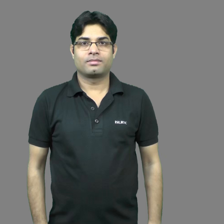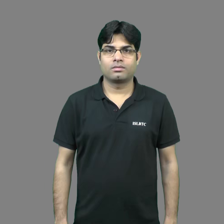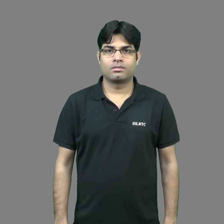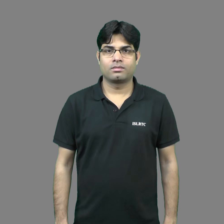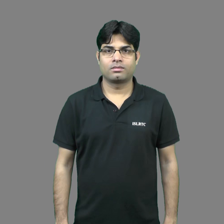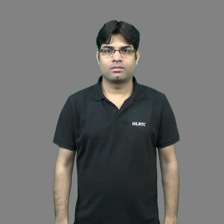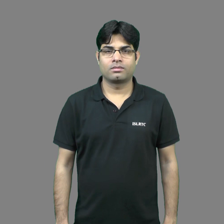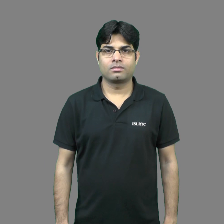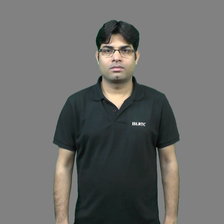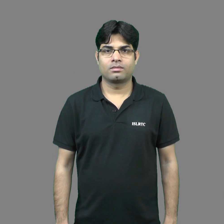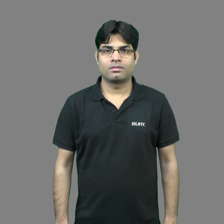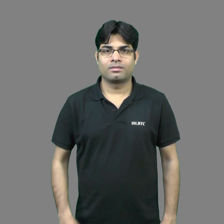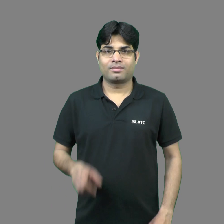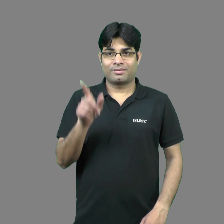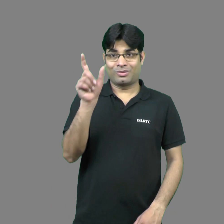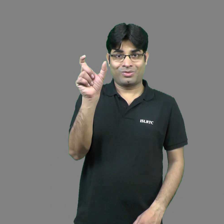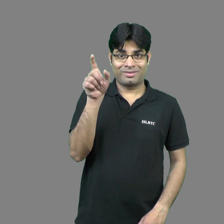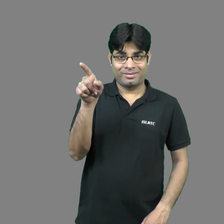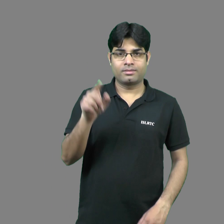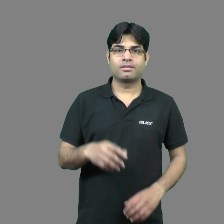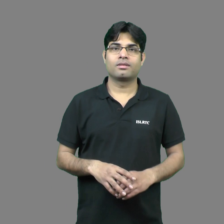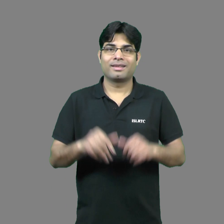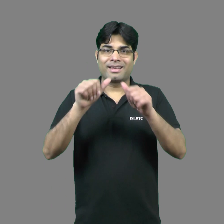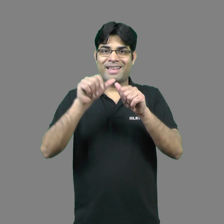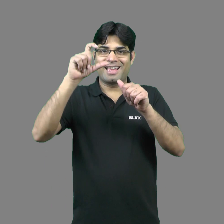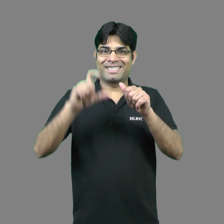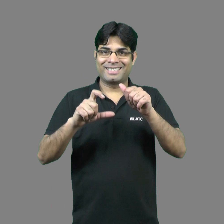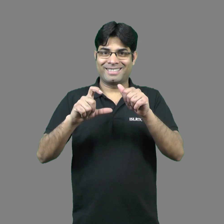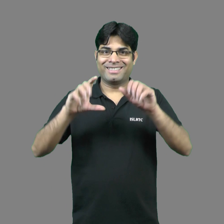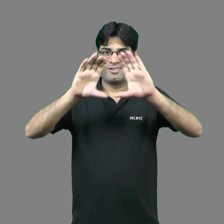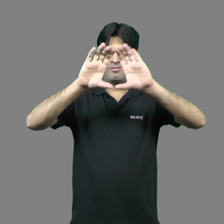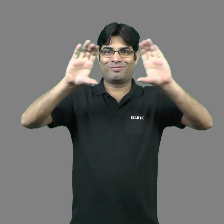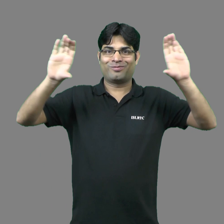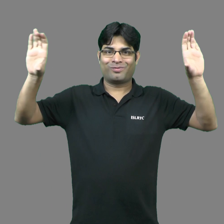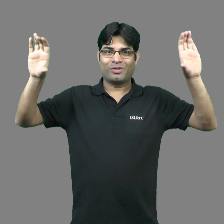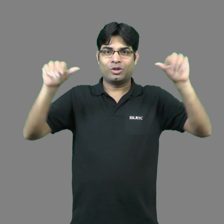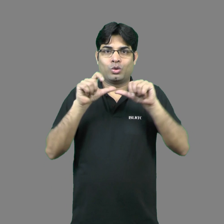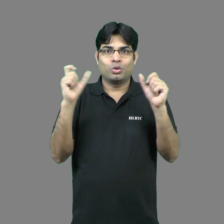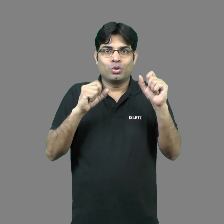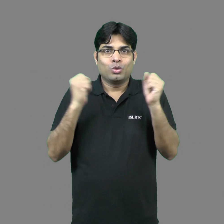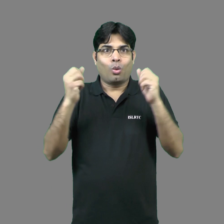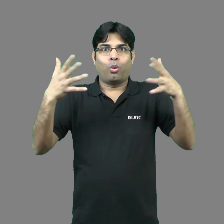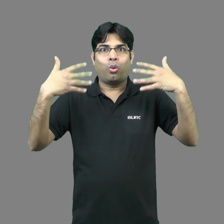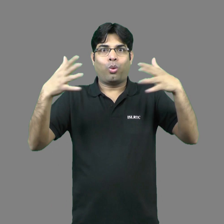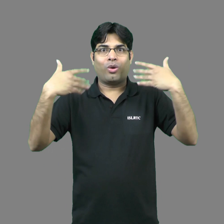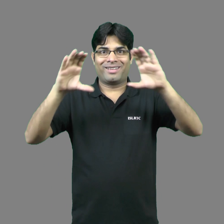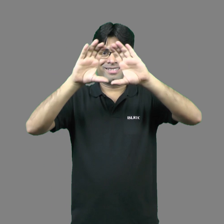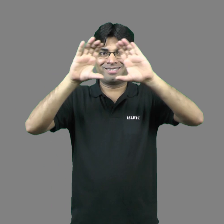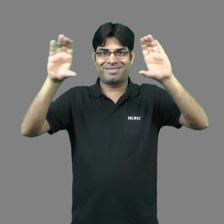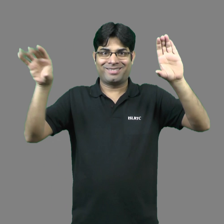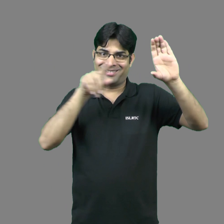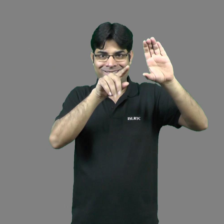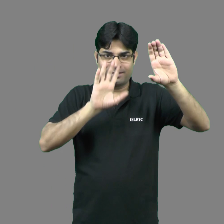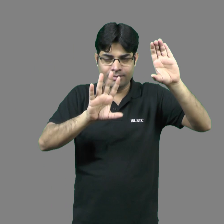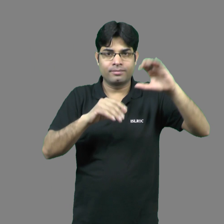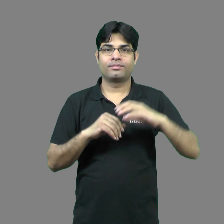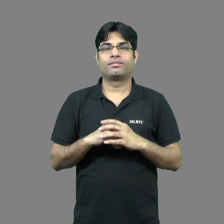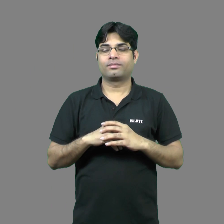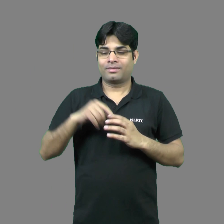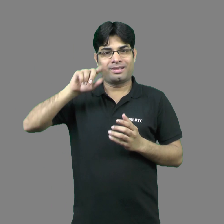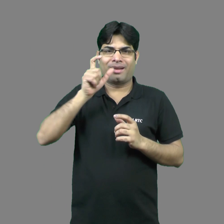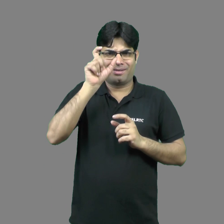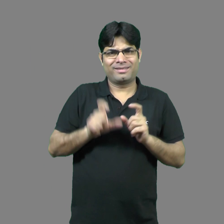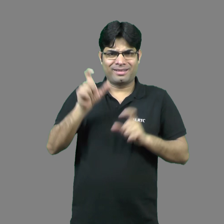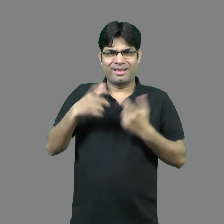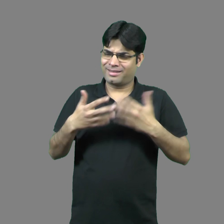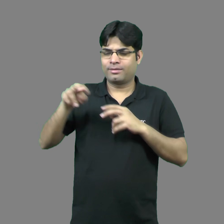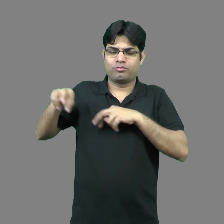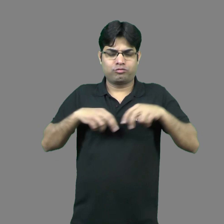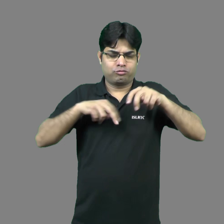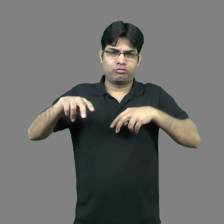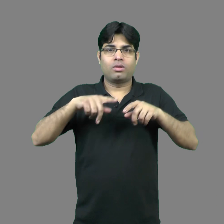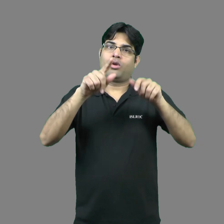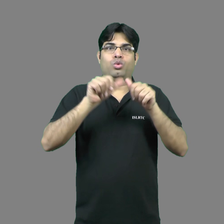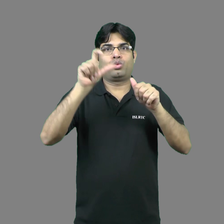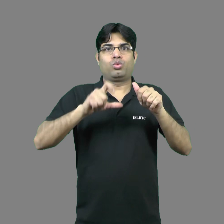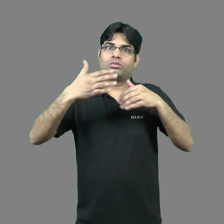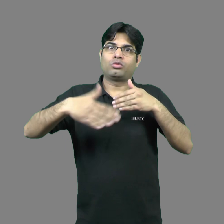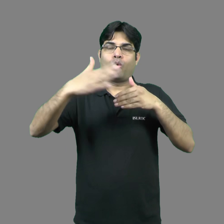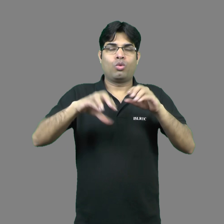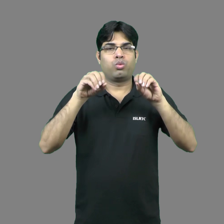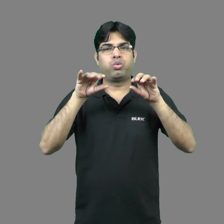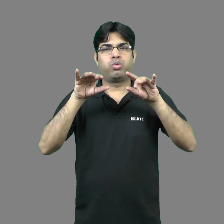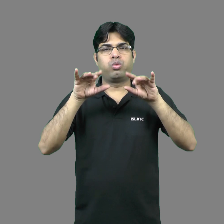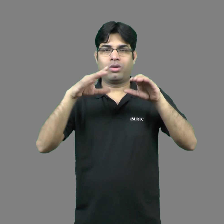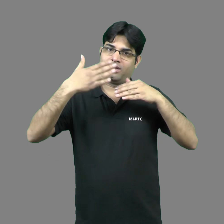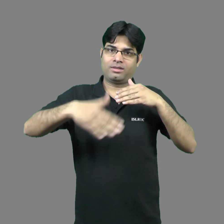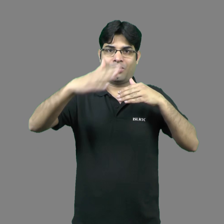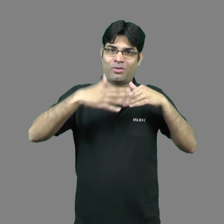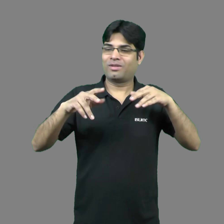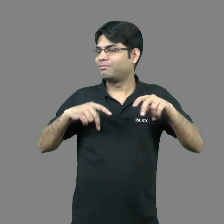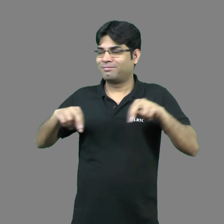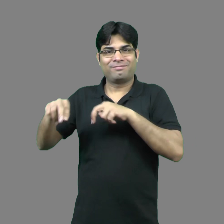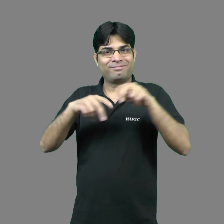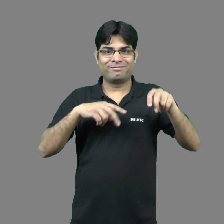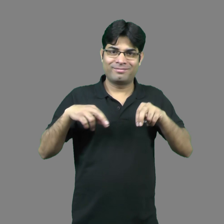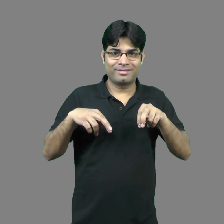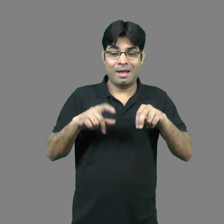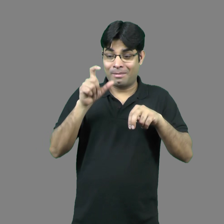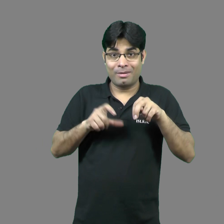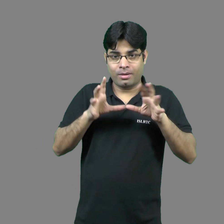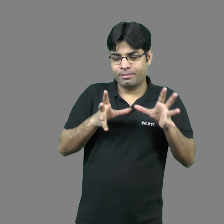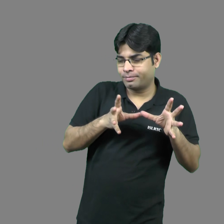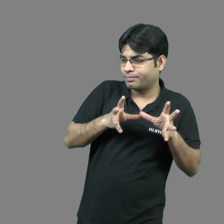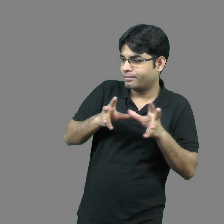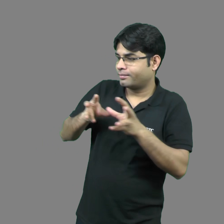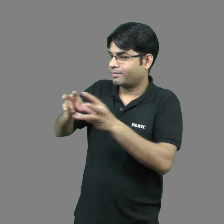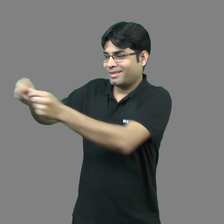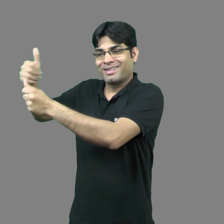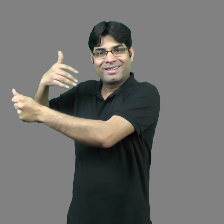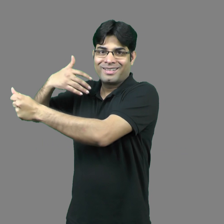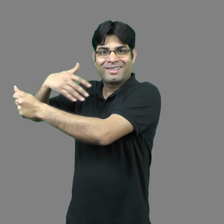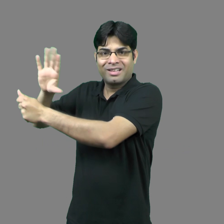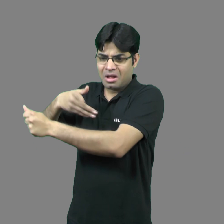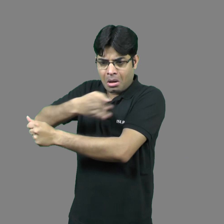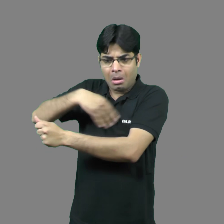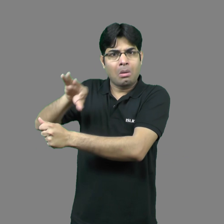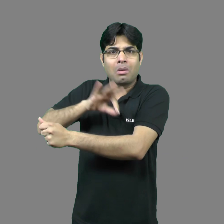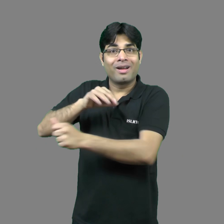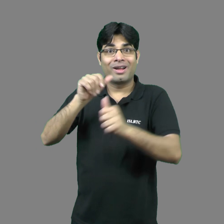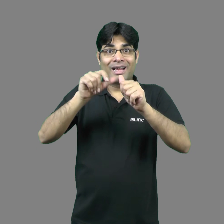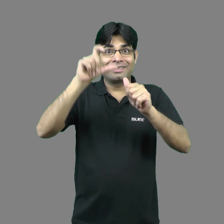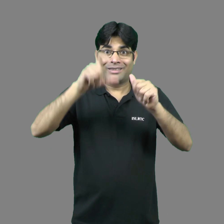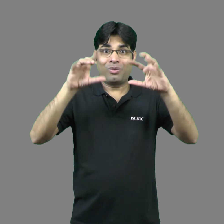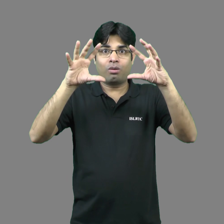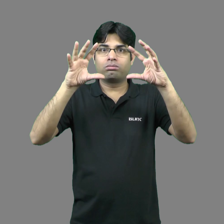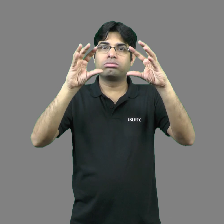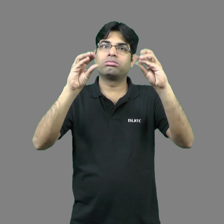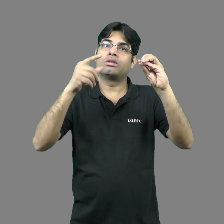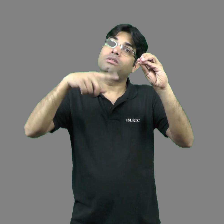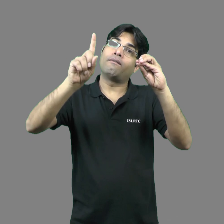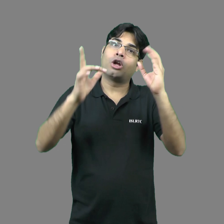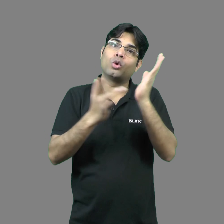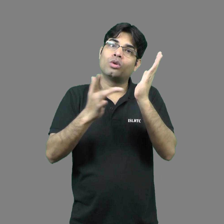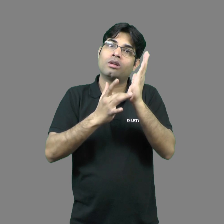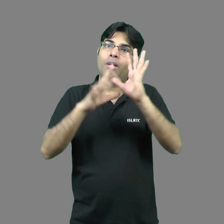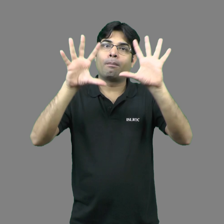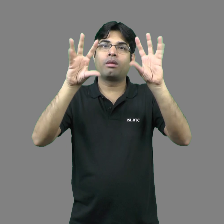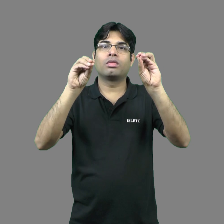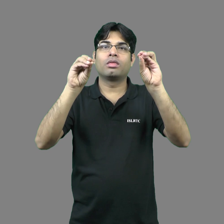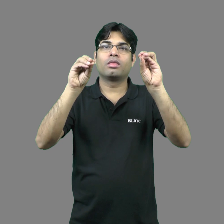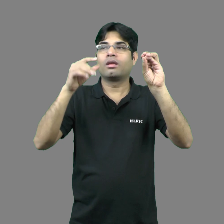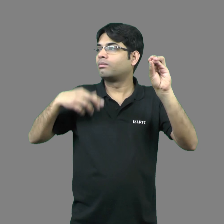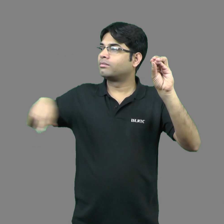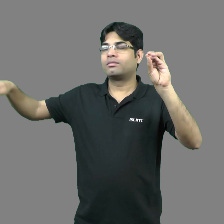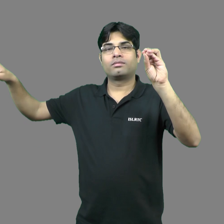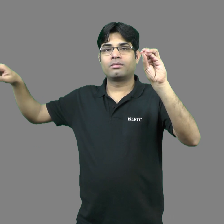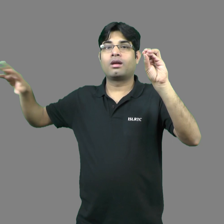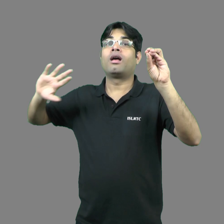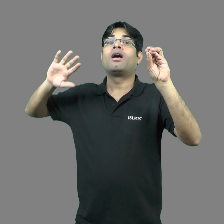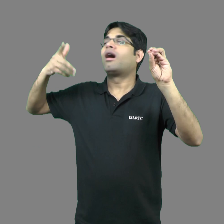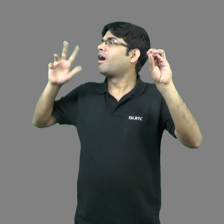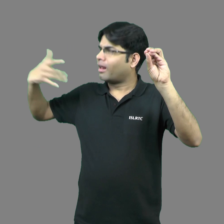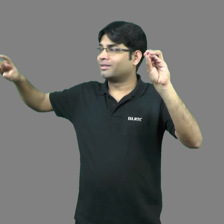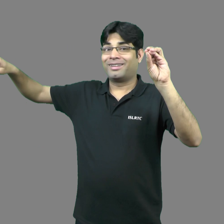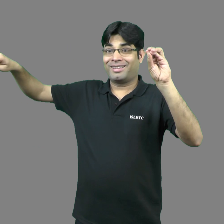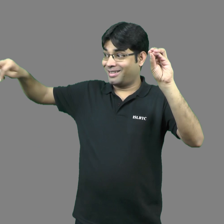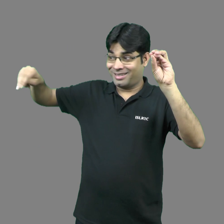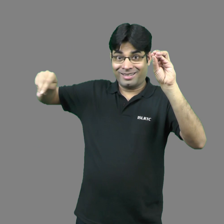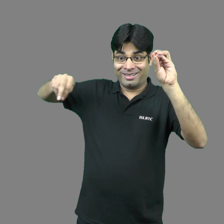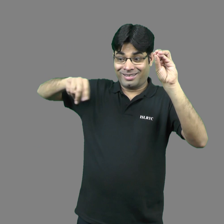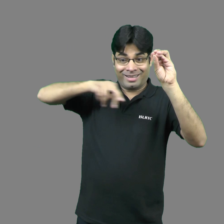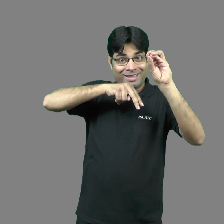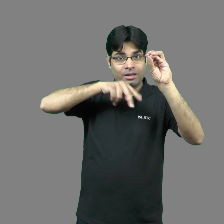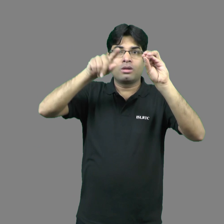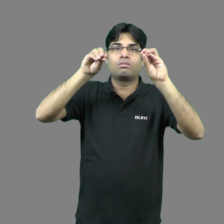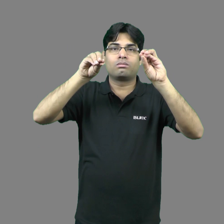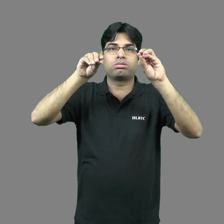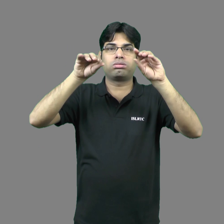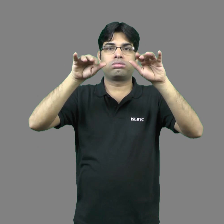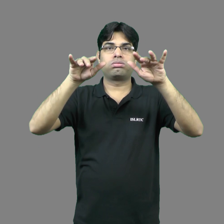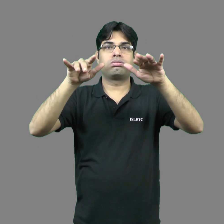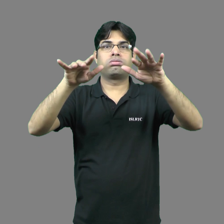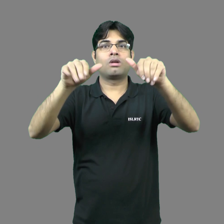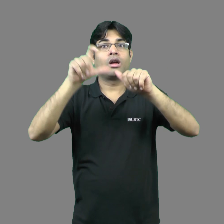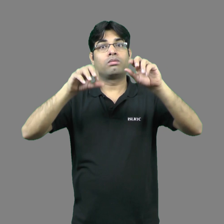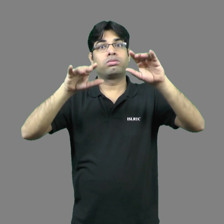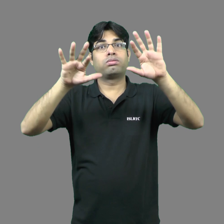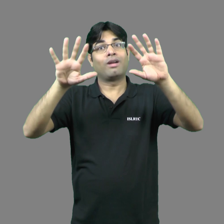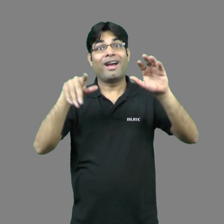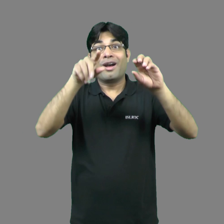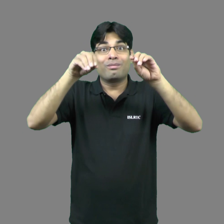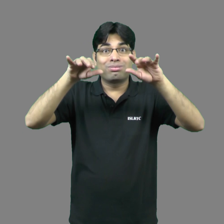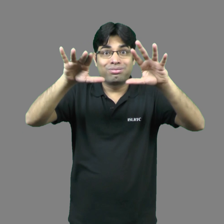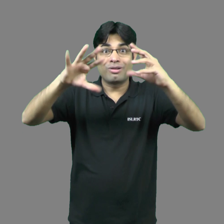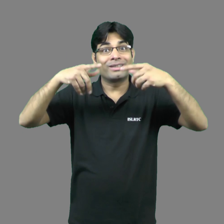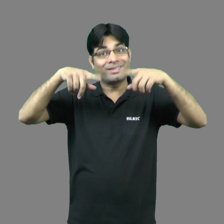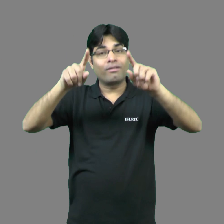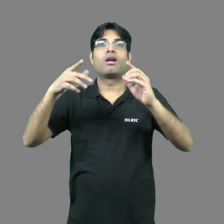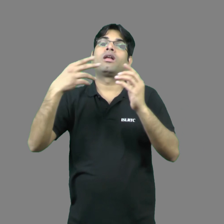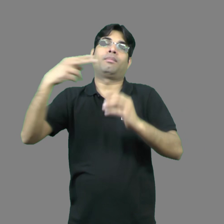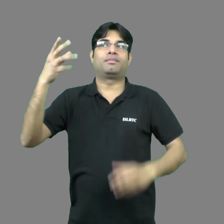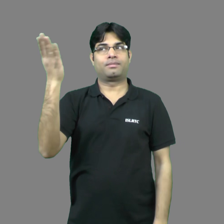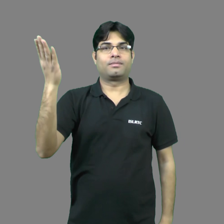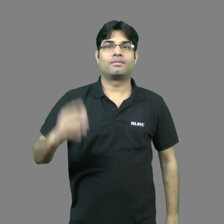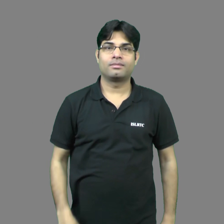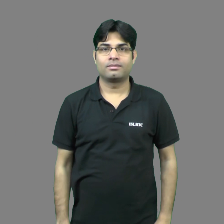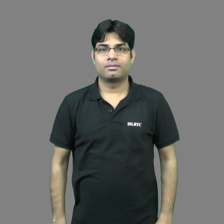Smart Air Conditioner